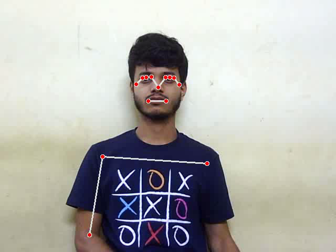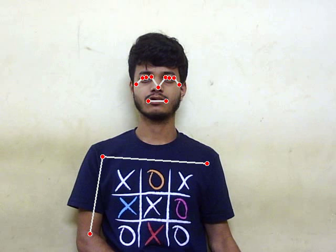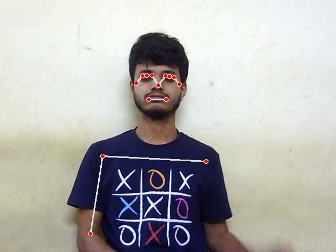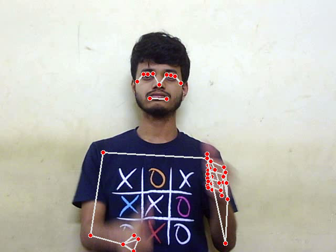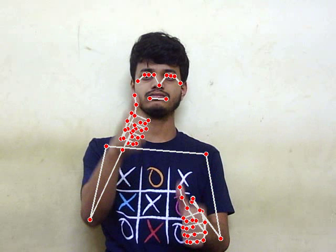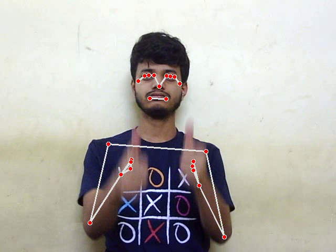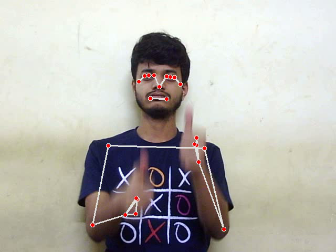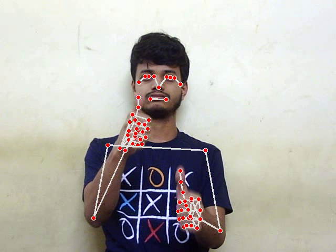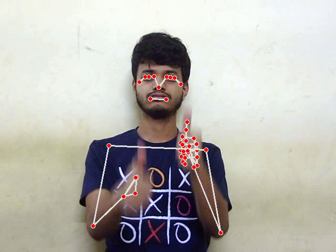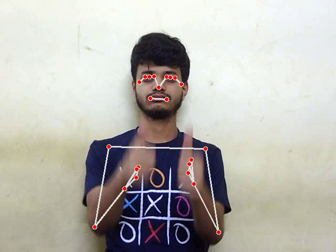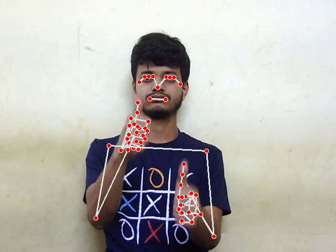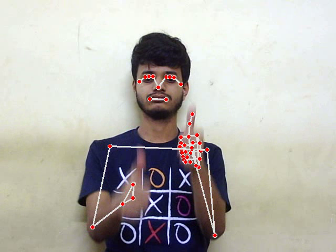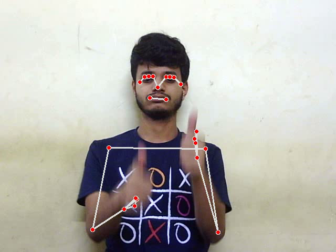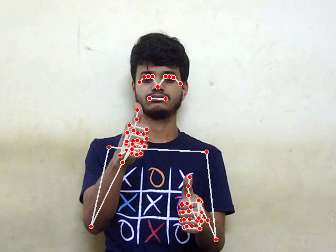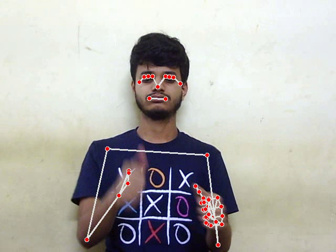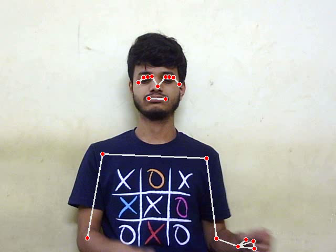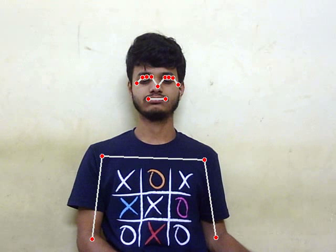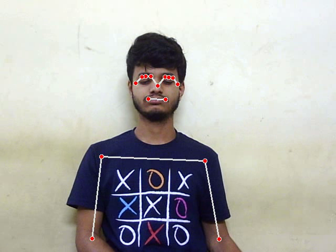which